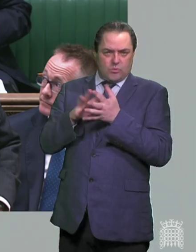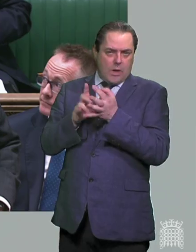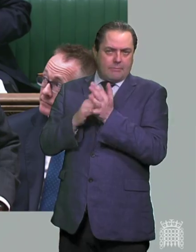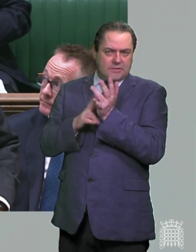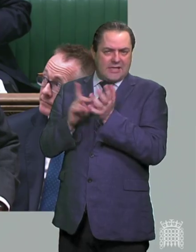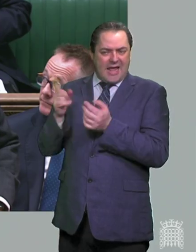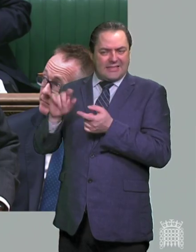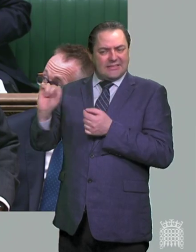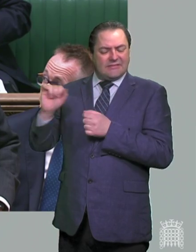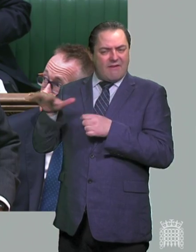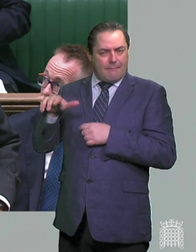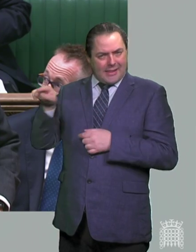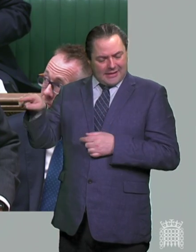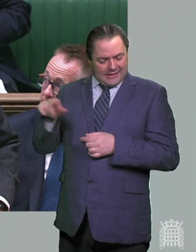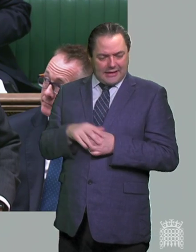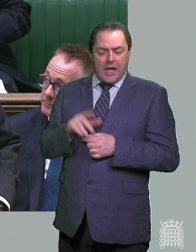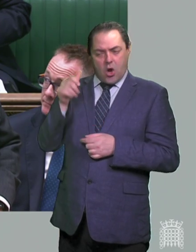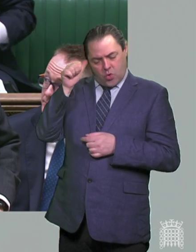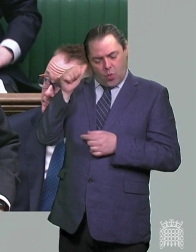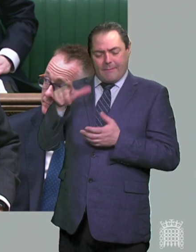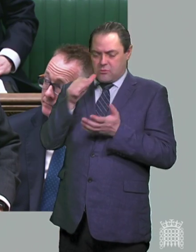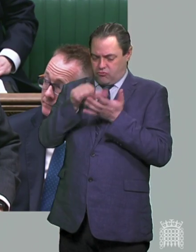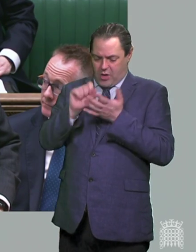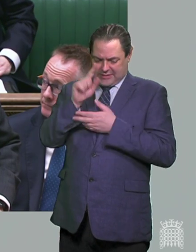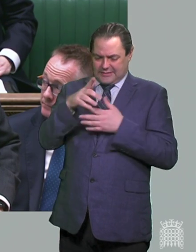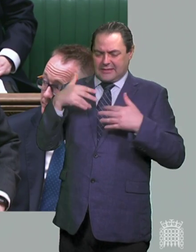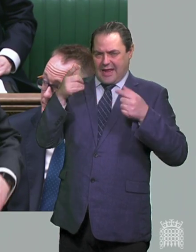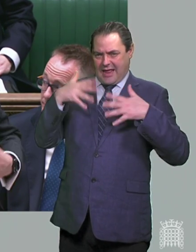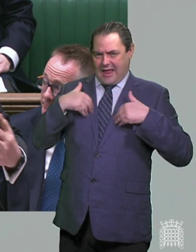I know that he has written to the Secretary of State for Health and Social Care.